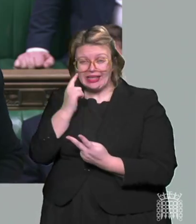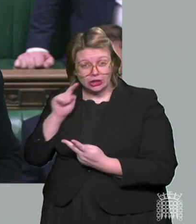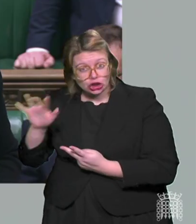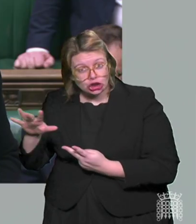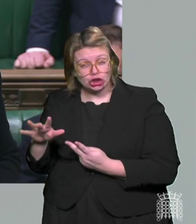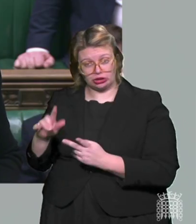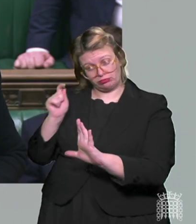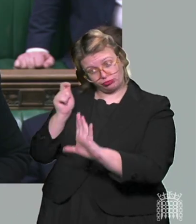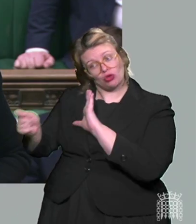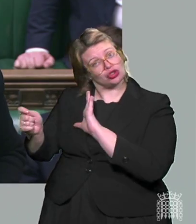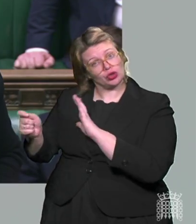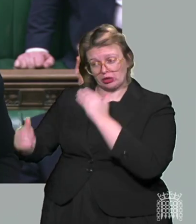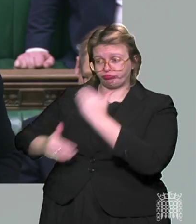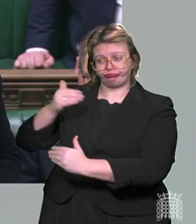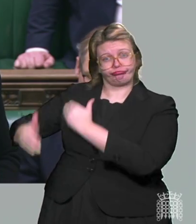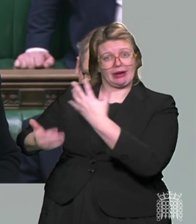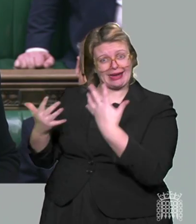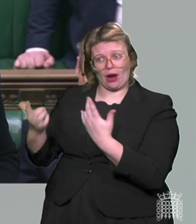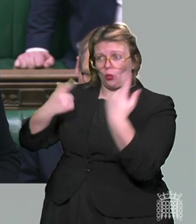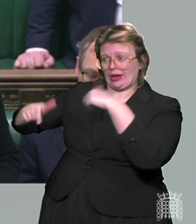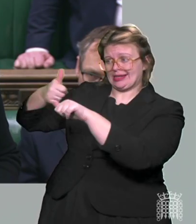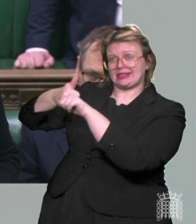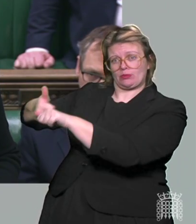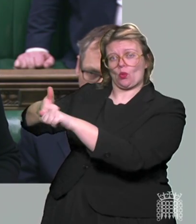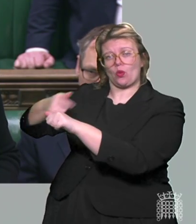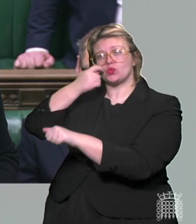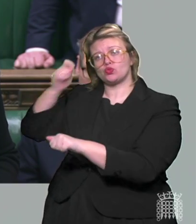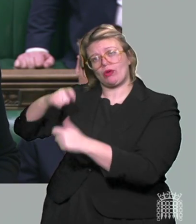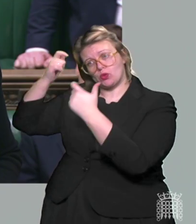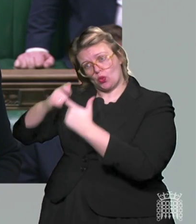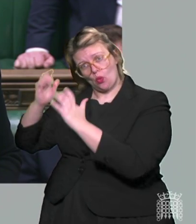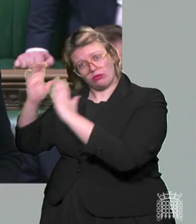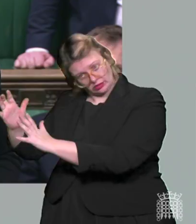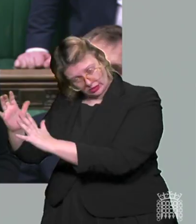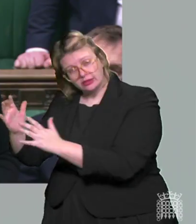Those prosecutions are going well, and I think we all support the Ukrainian judiciary in that.